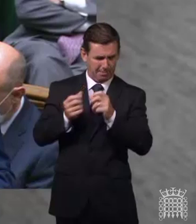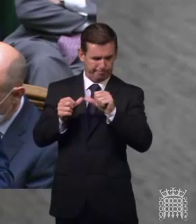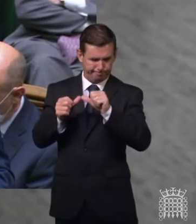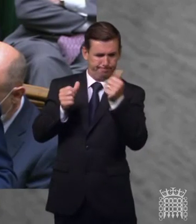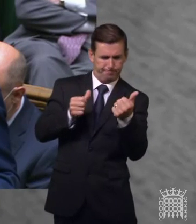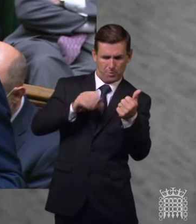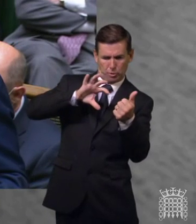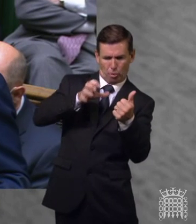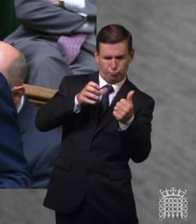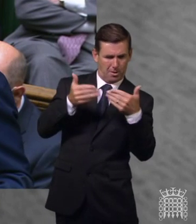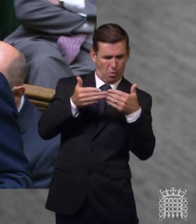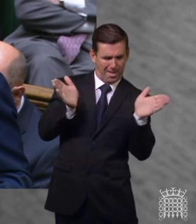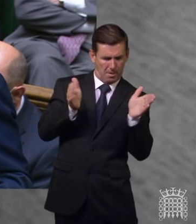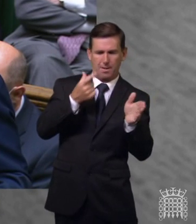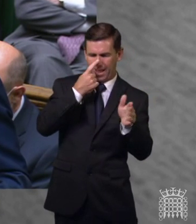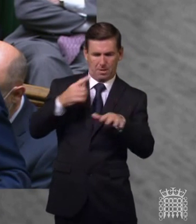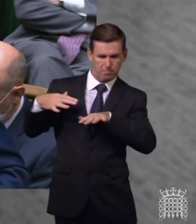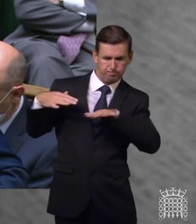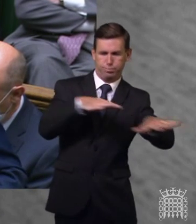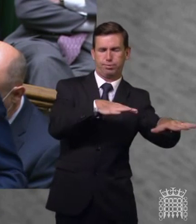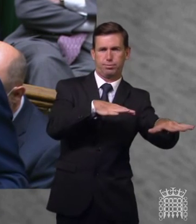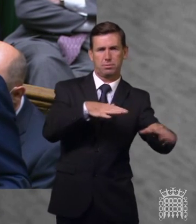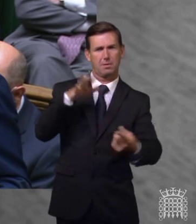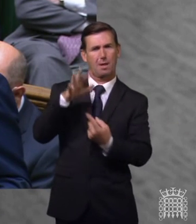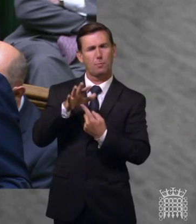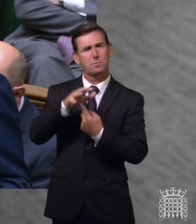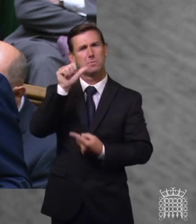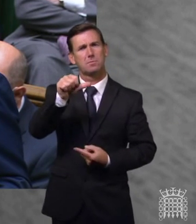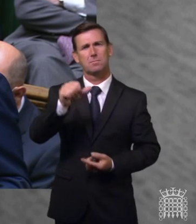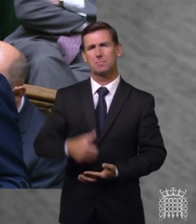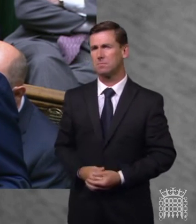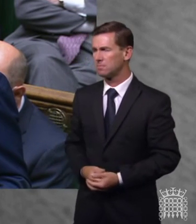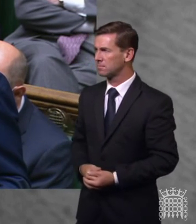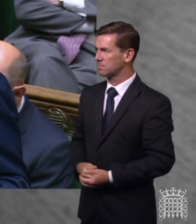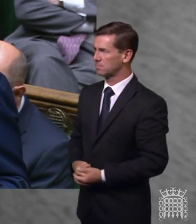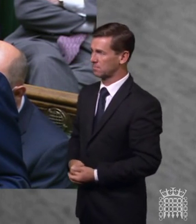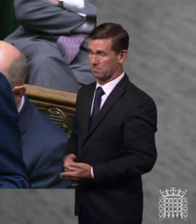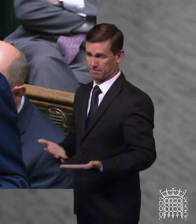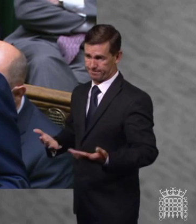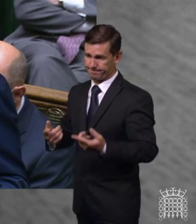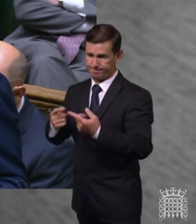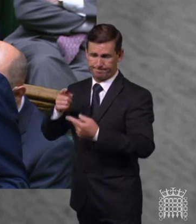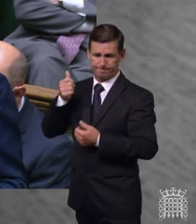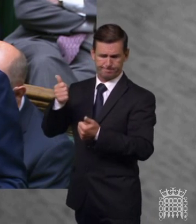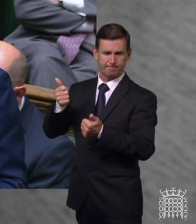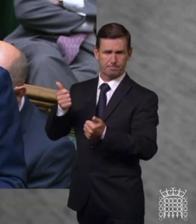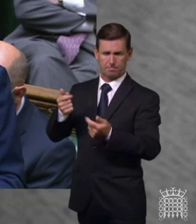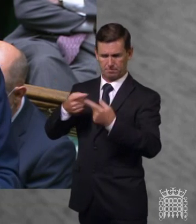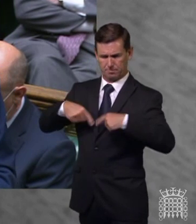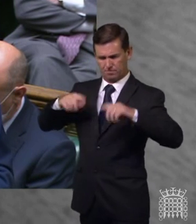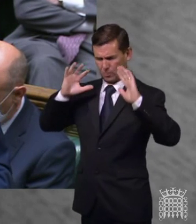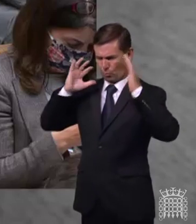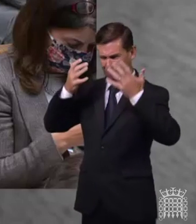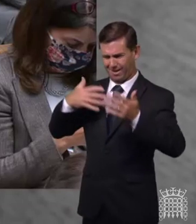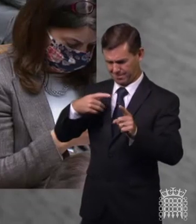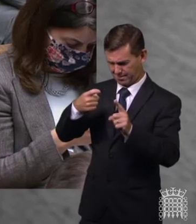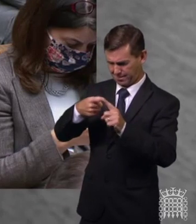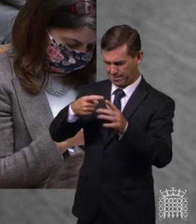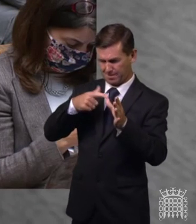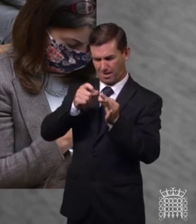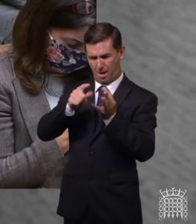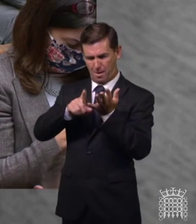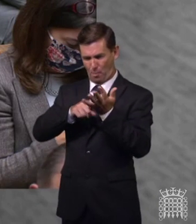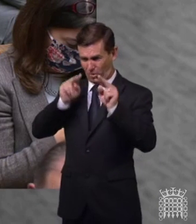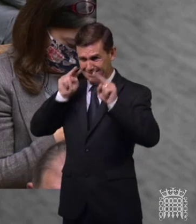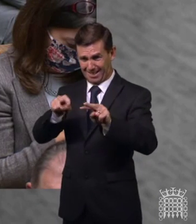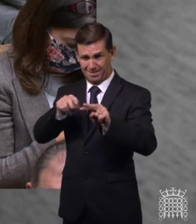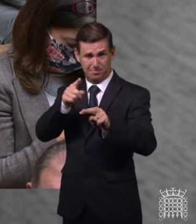There is huge concern, as all honourable Members will know, about our line of sight beyond Kabul at the moment.